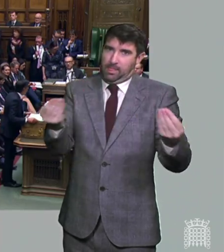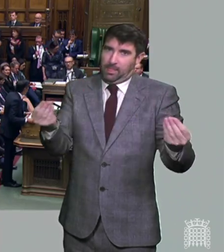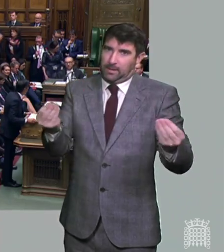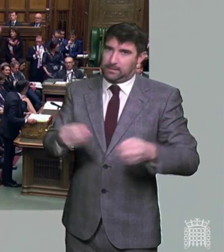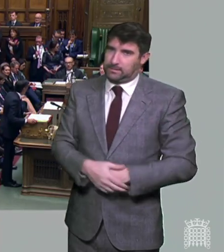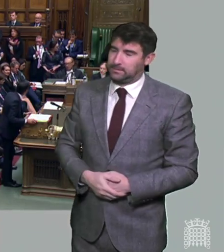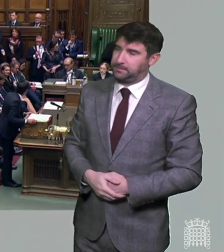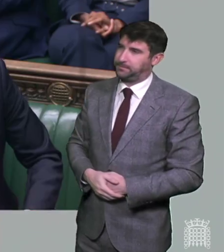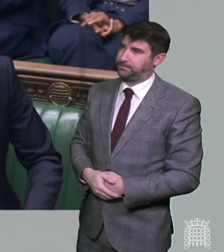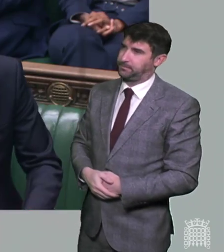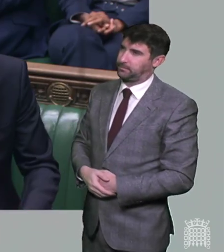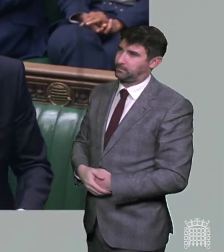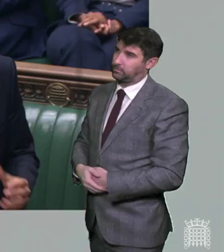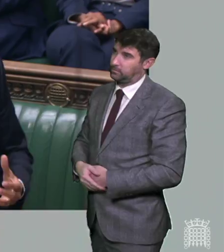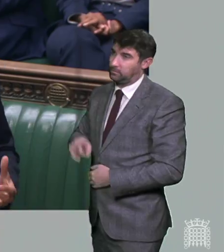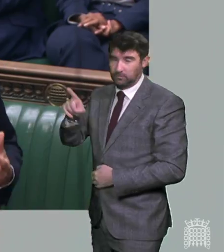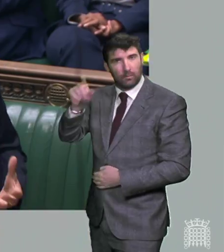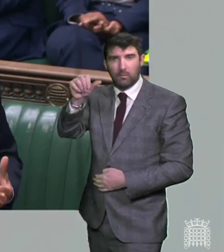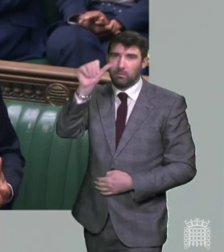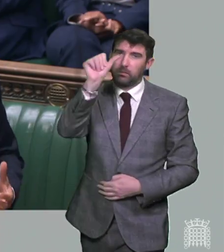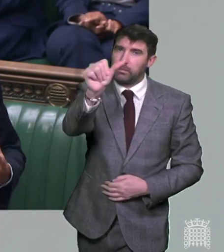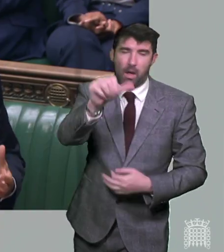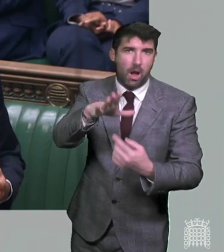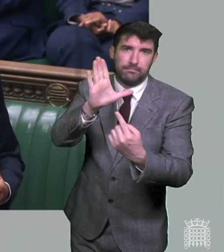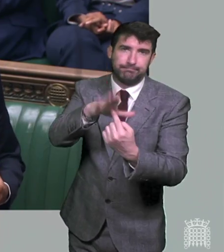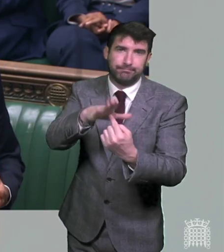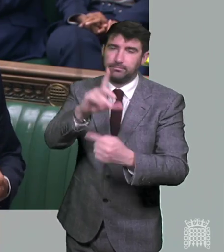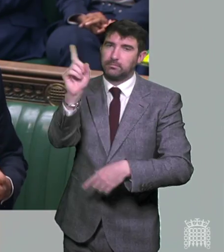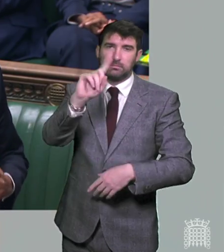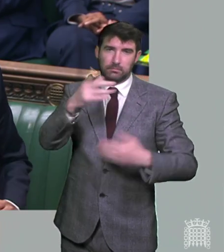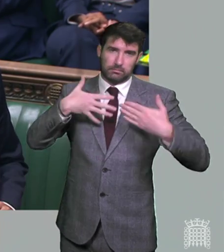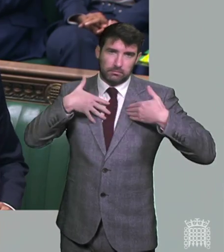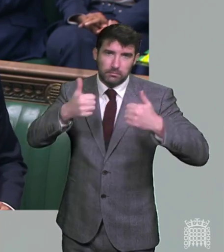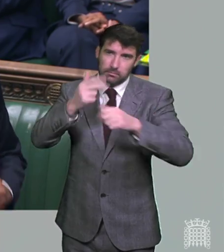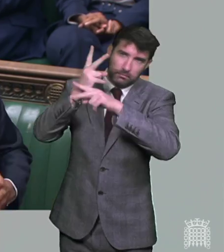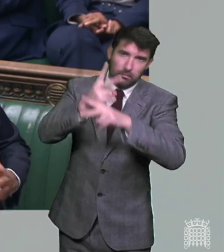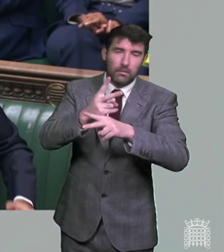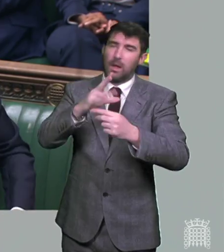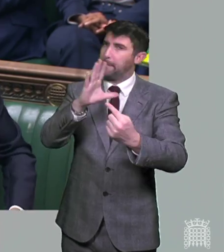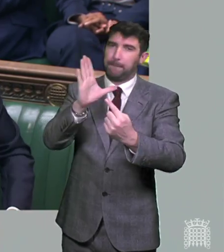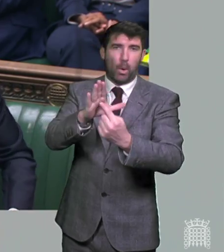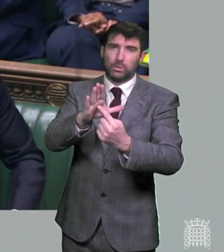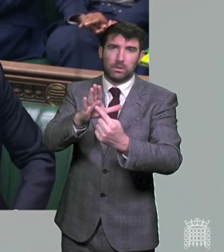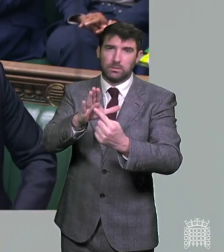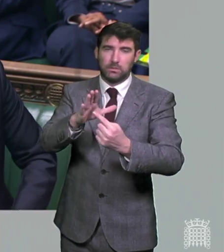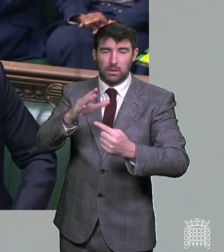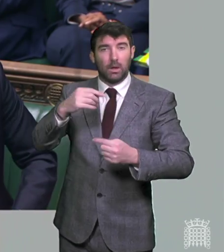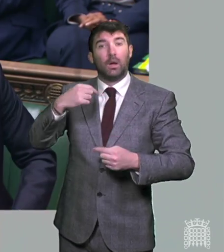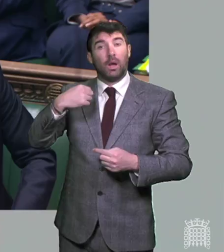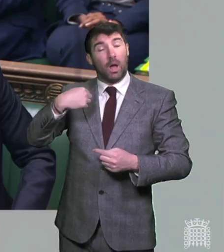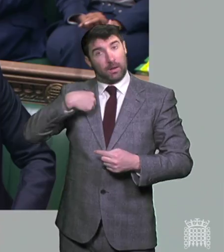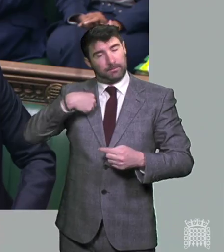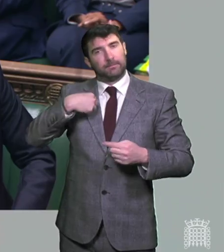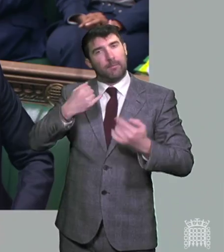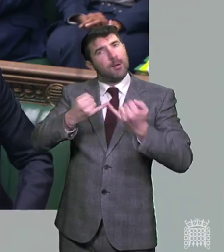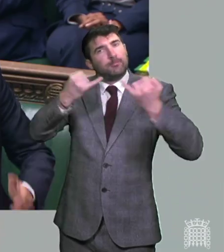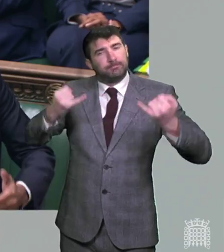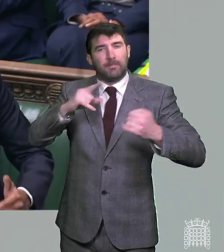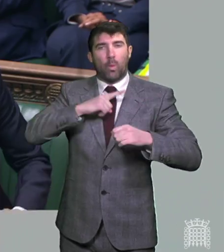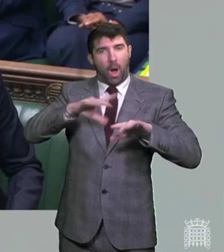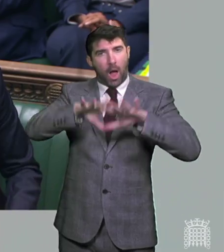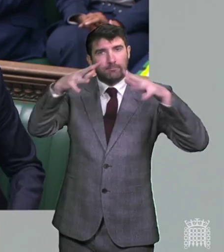My honourable Friend is absolutely right about the importance of healthcare provision in rural areas, which our constituents feel acutely because of the distances they have to travel.